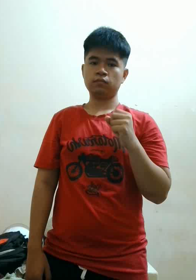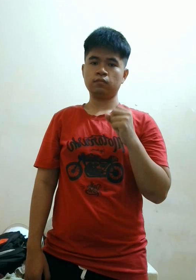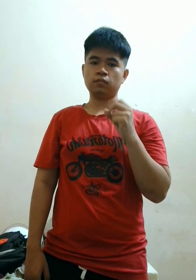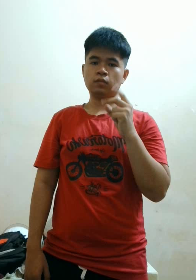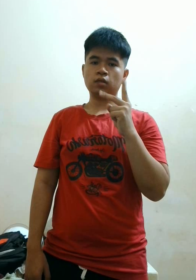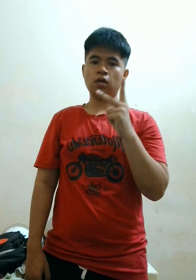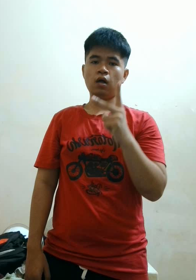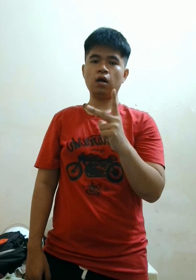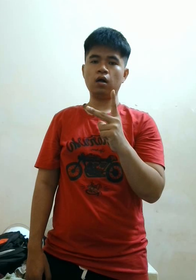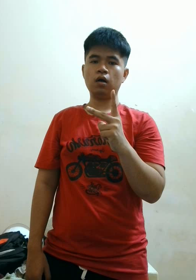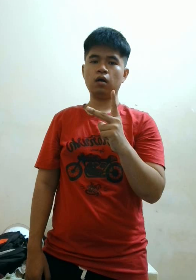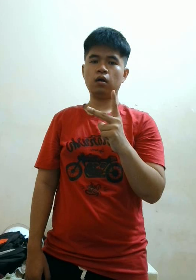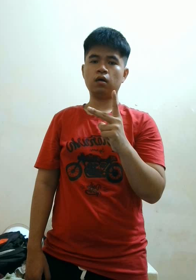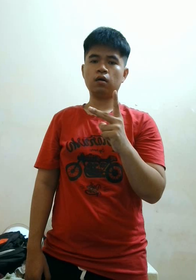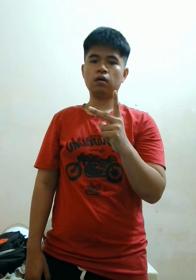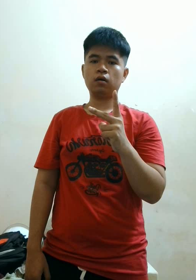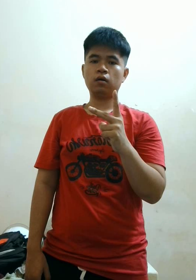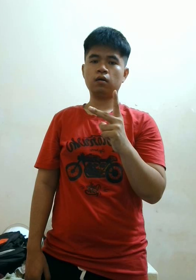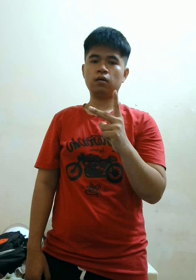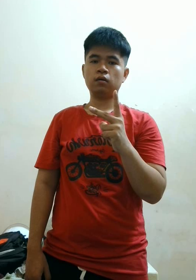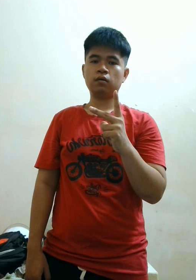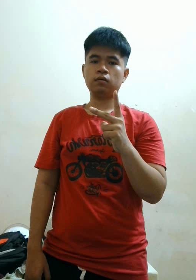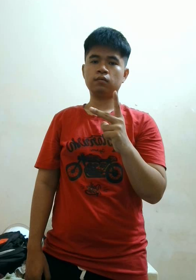h